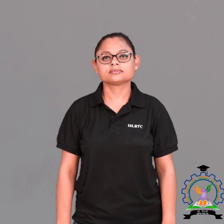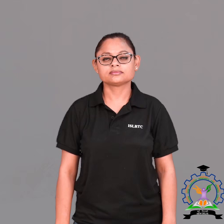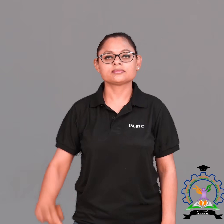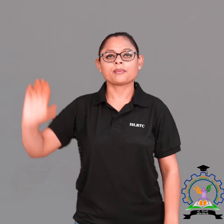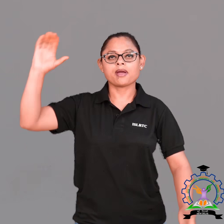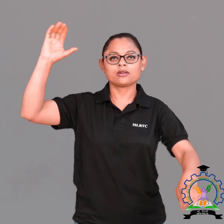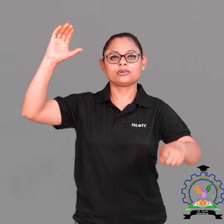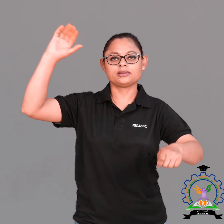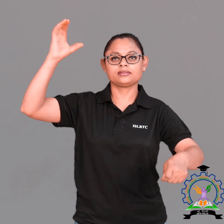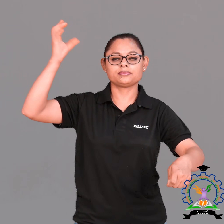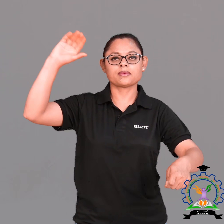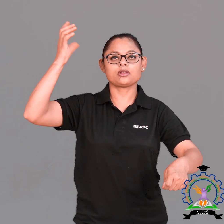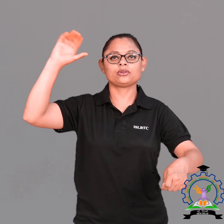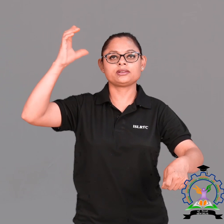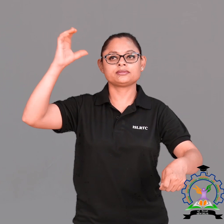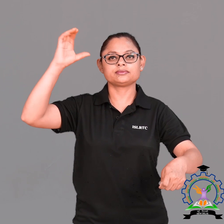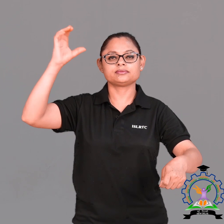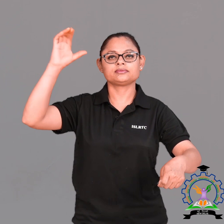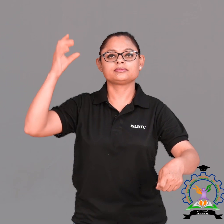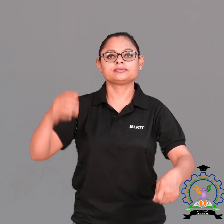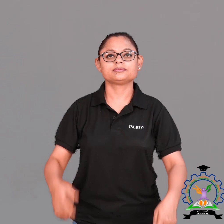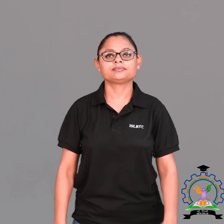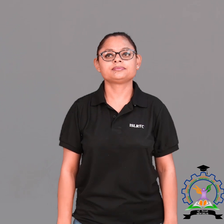Bear